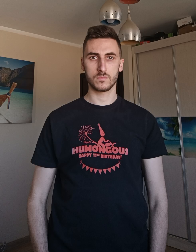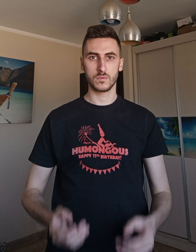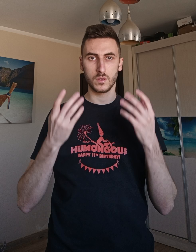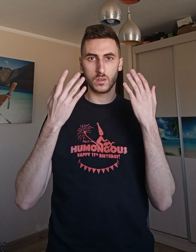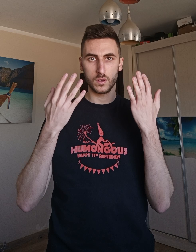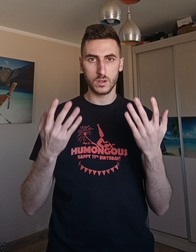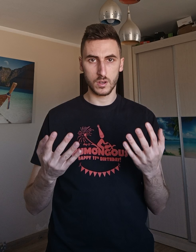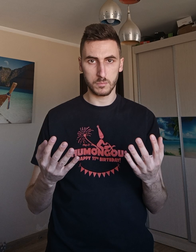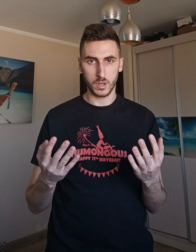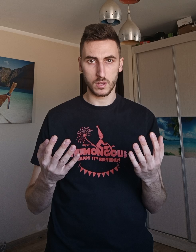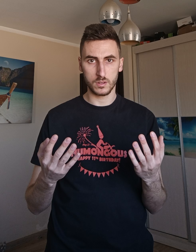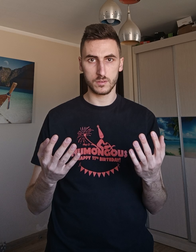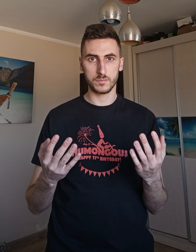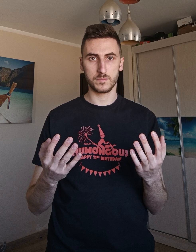כמה